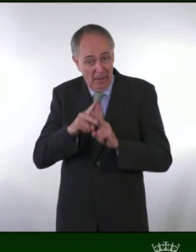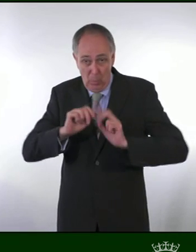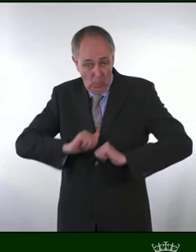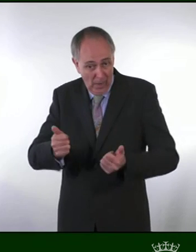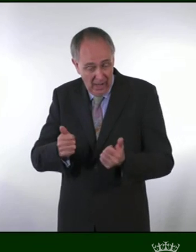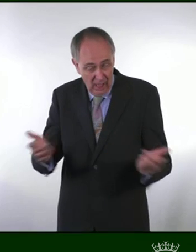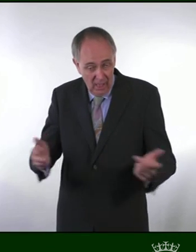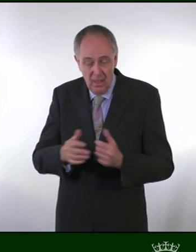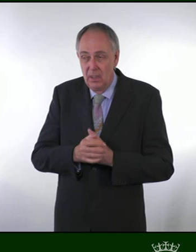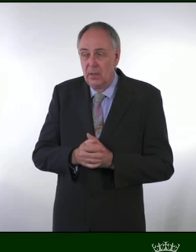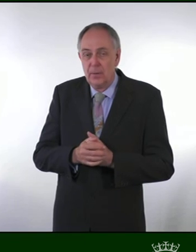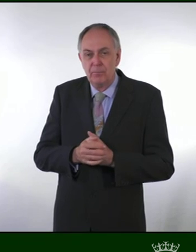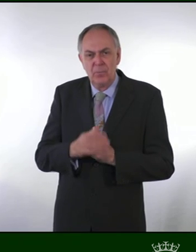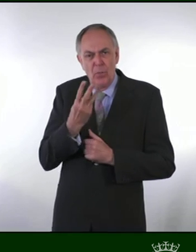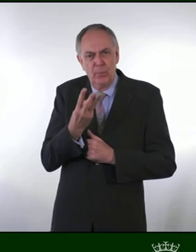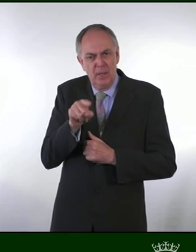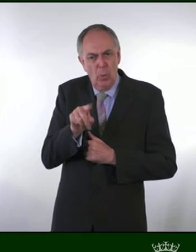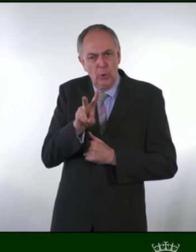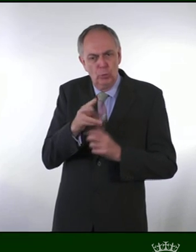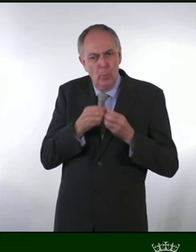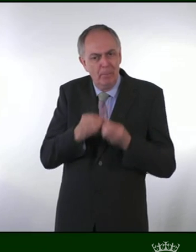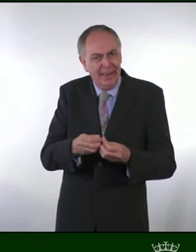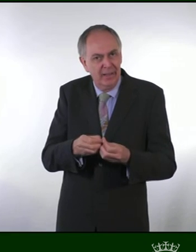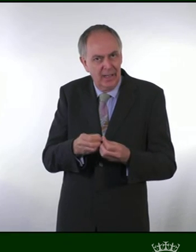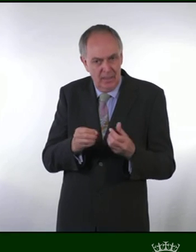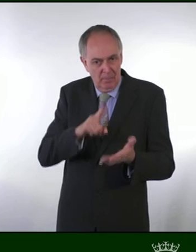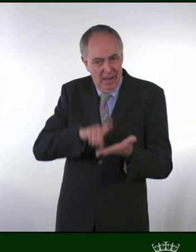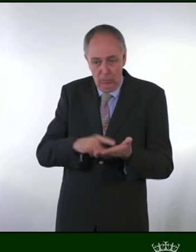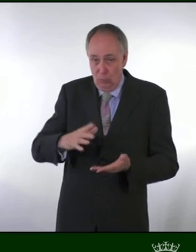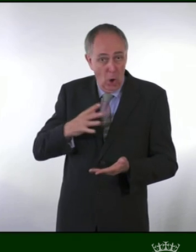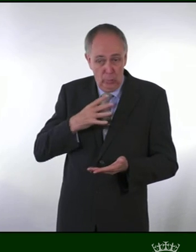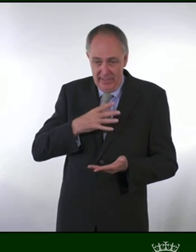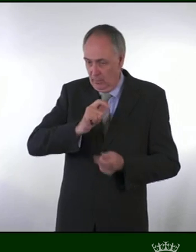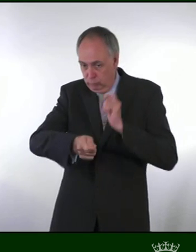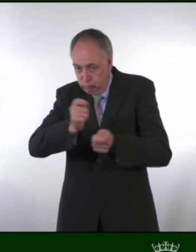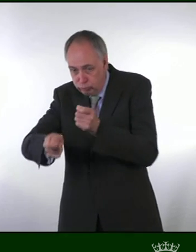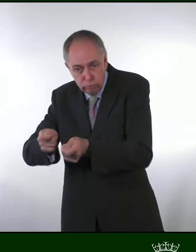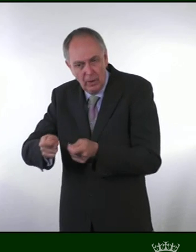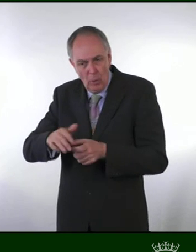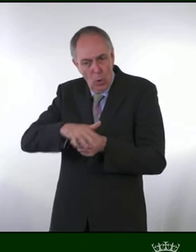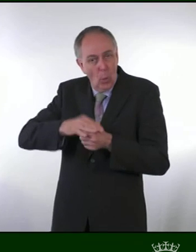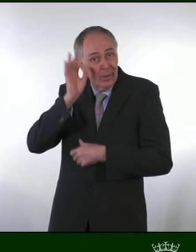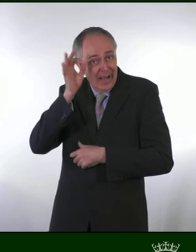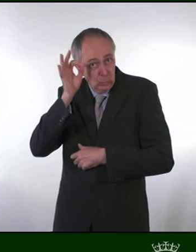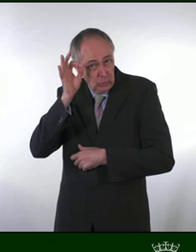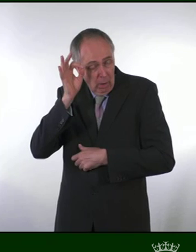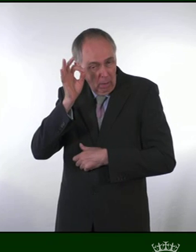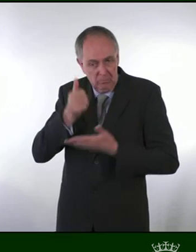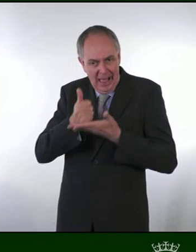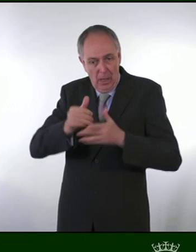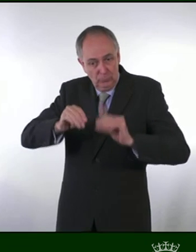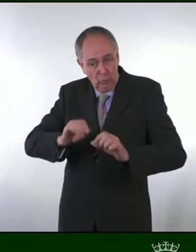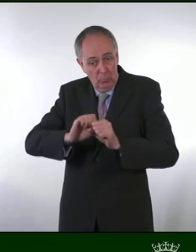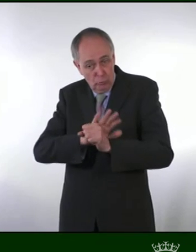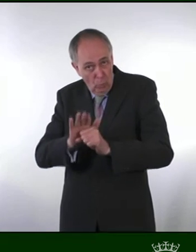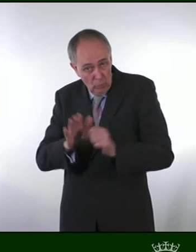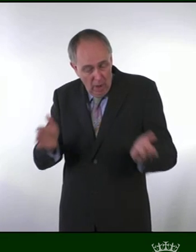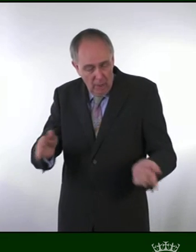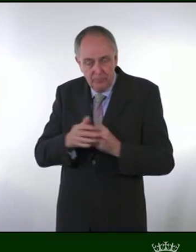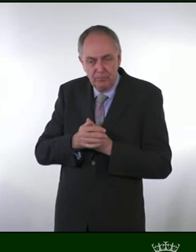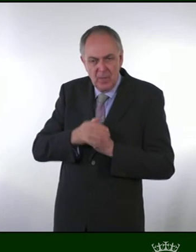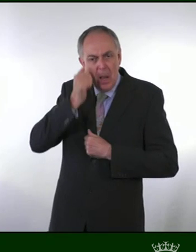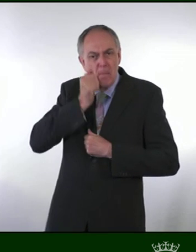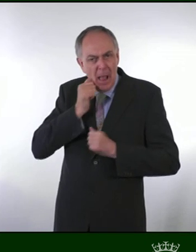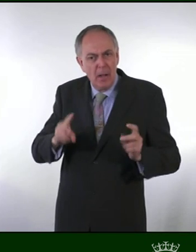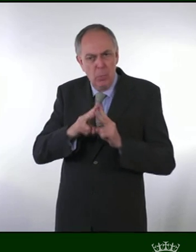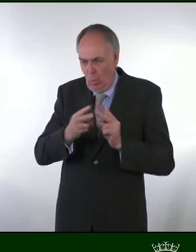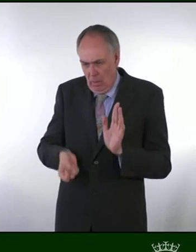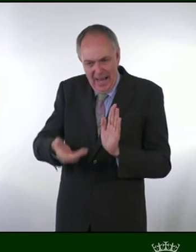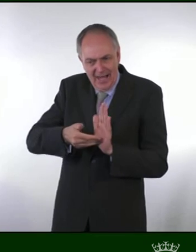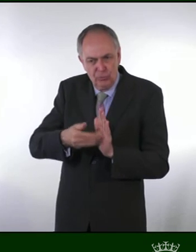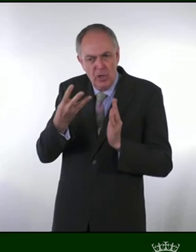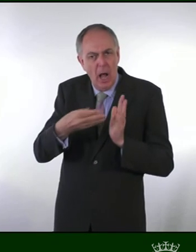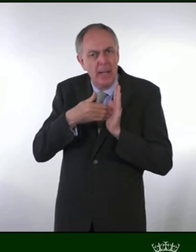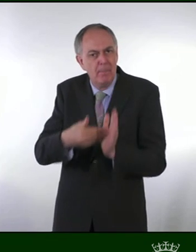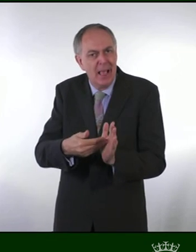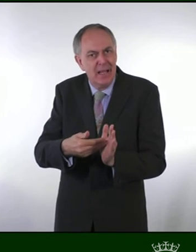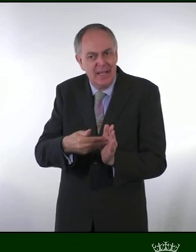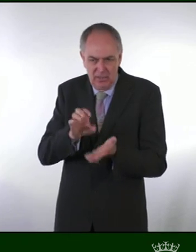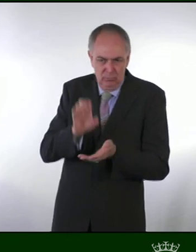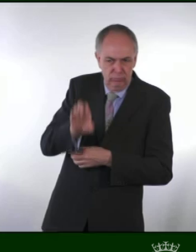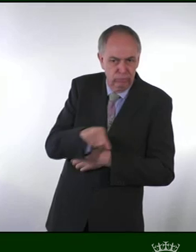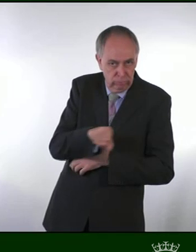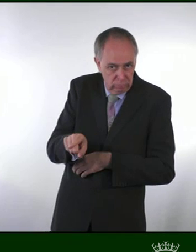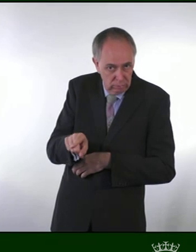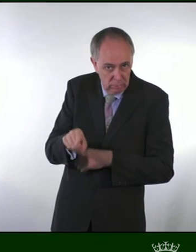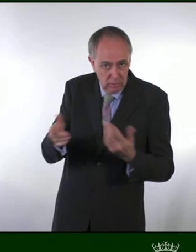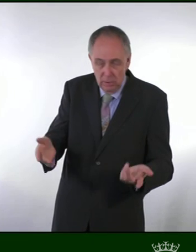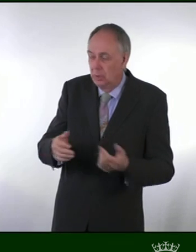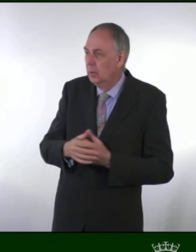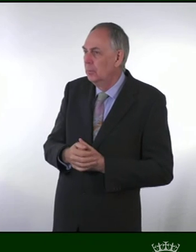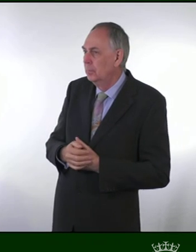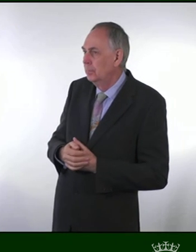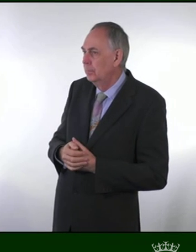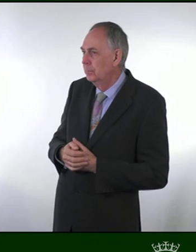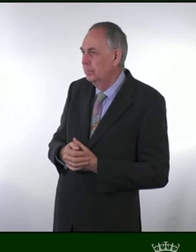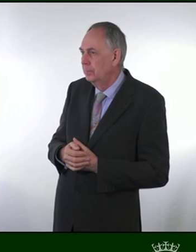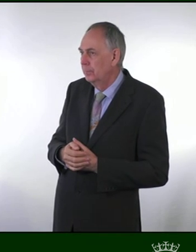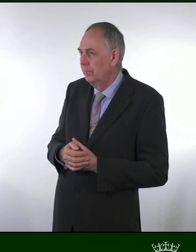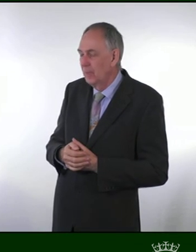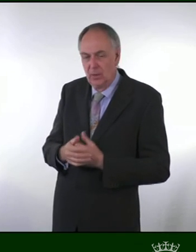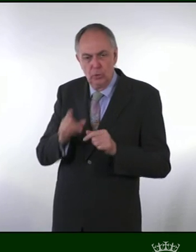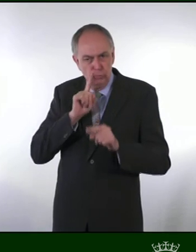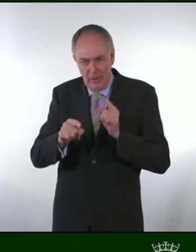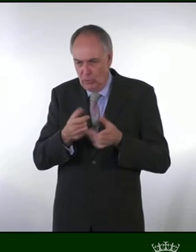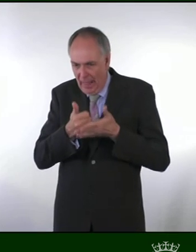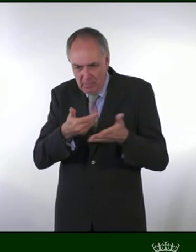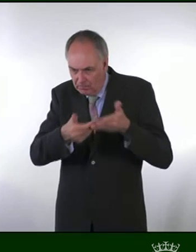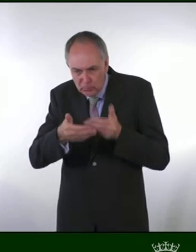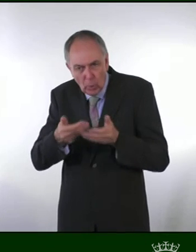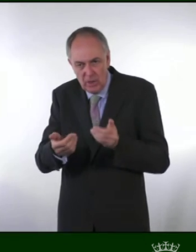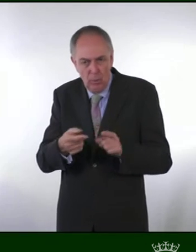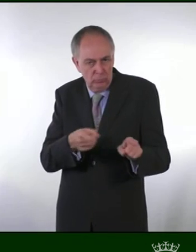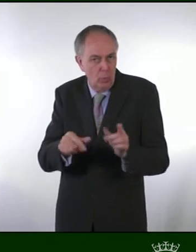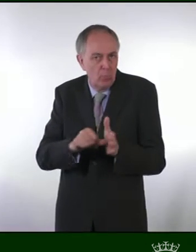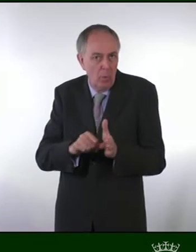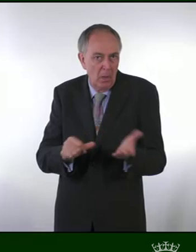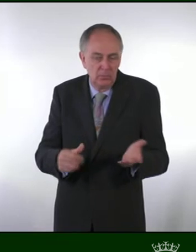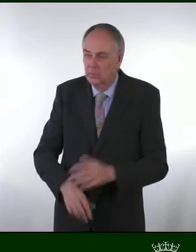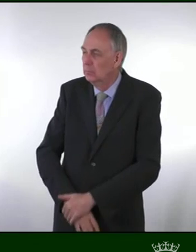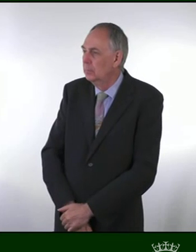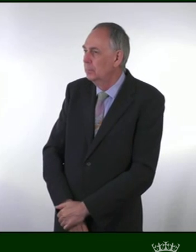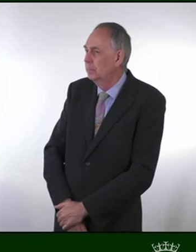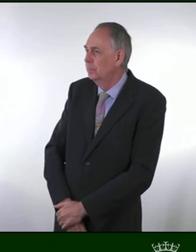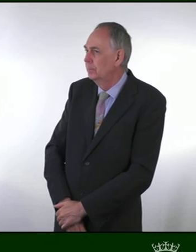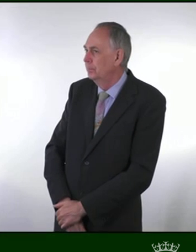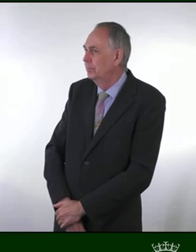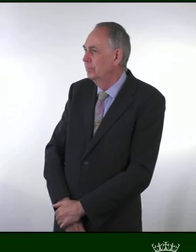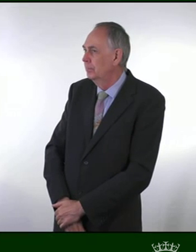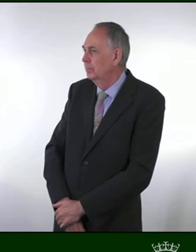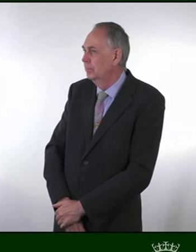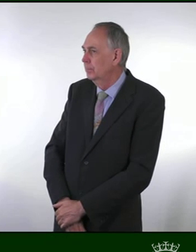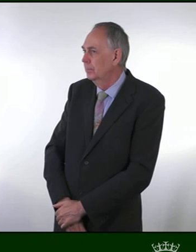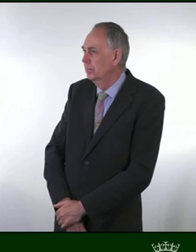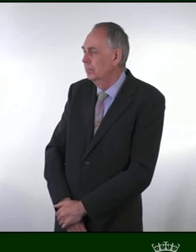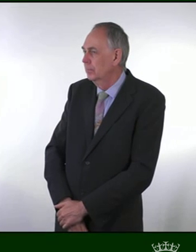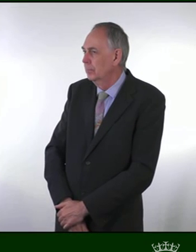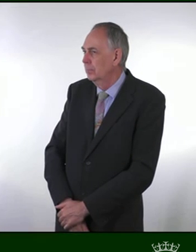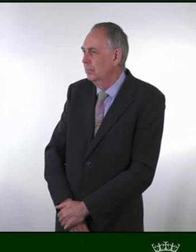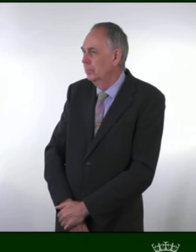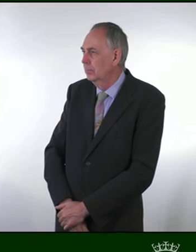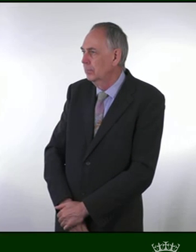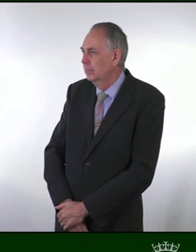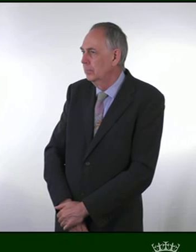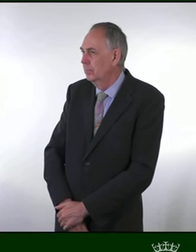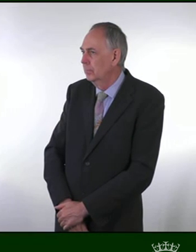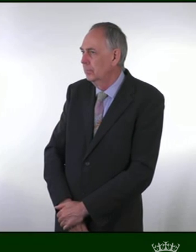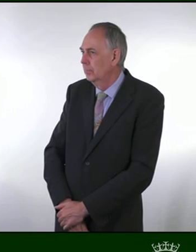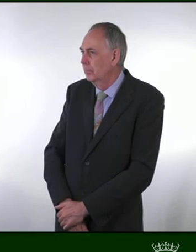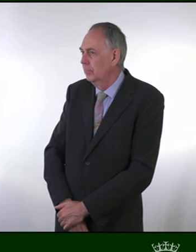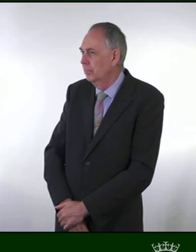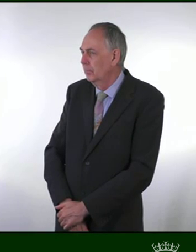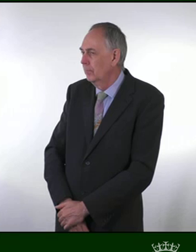In addition to the £3.2 billion we are already giving to local councils to help combat corona, Blackpool is receiving another £9 million, as well as the funding from the high street funds and the town fund to deal with the particular problems he rightly identifies.